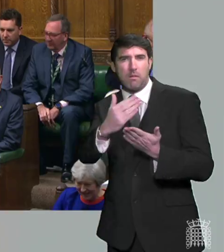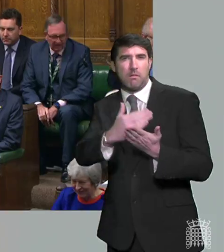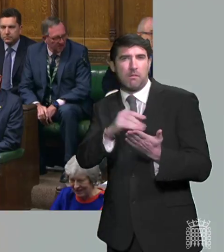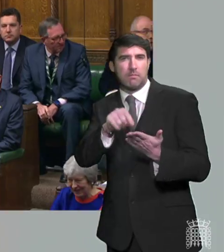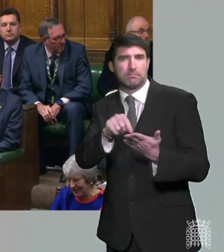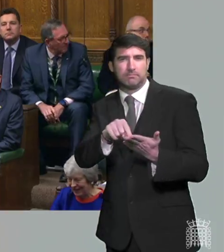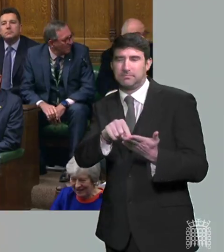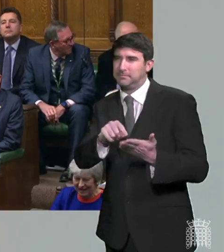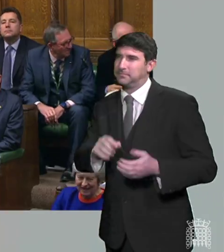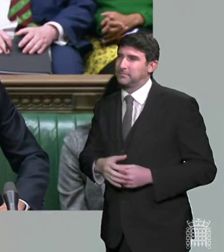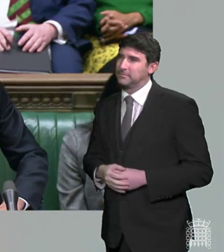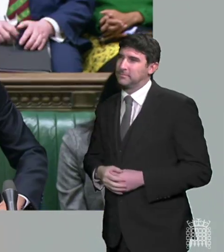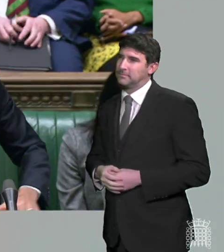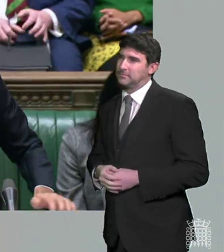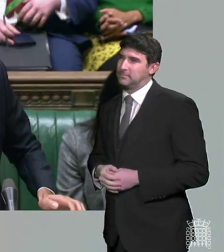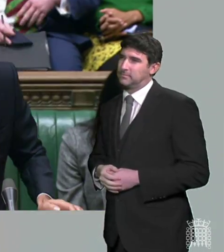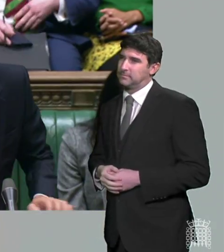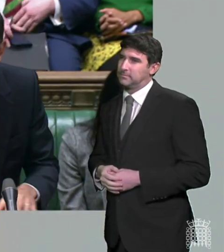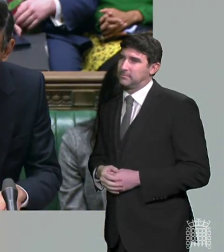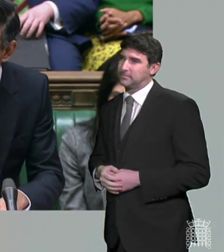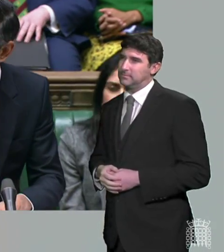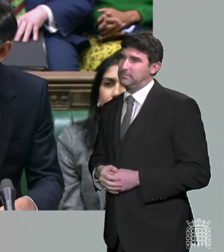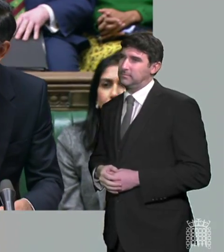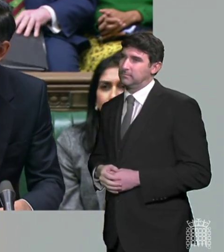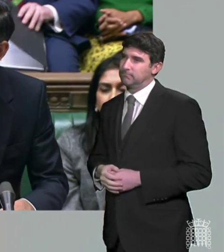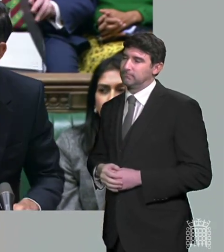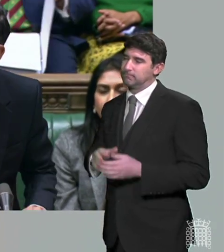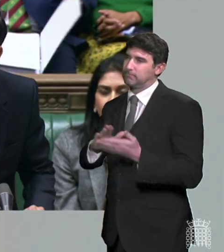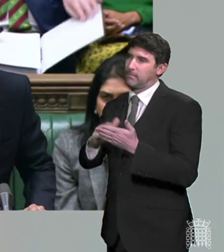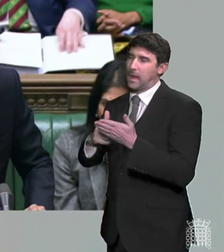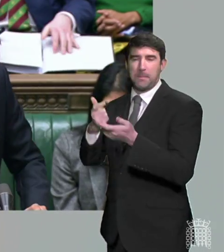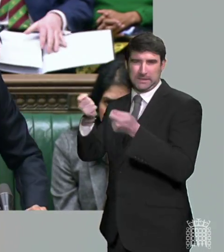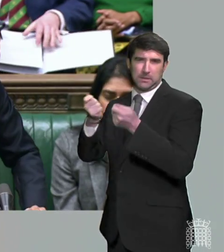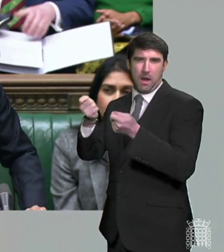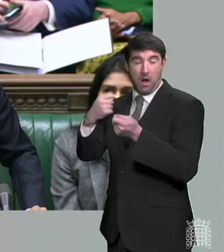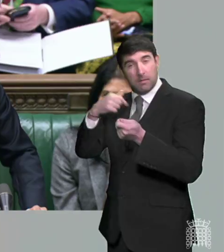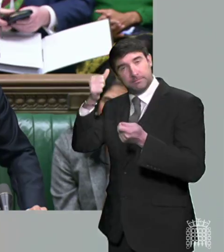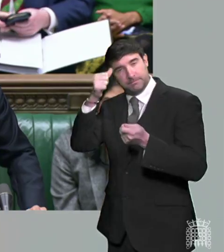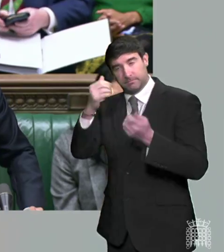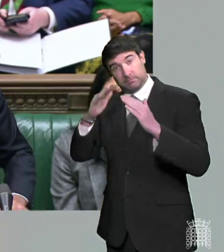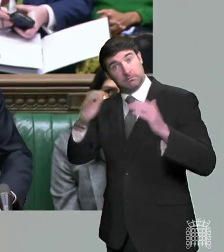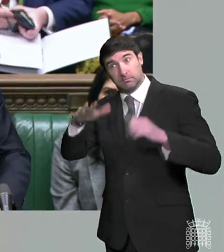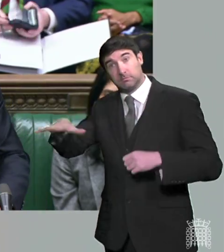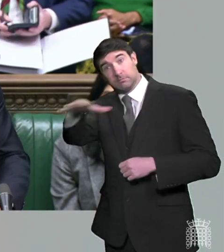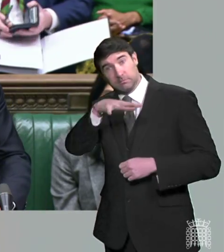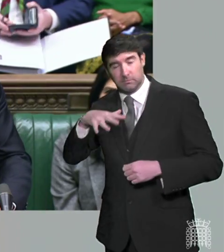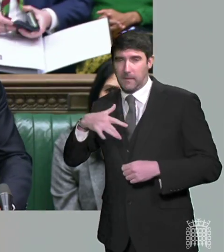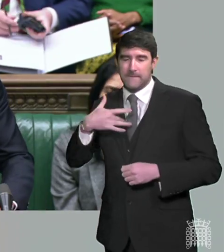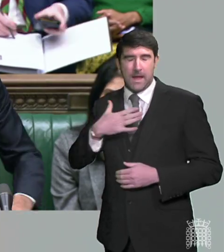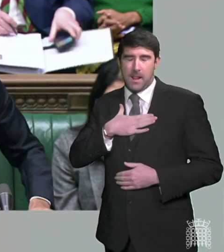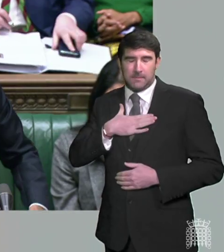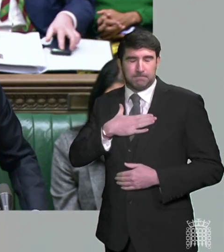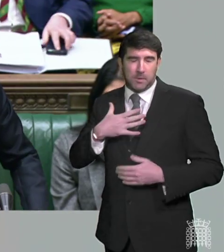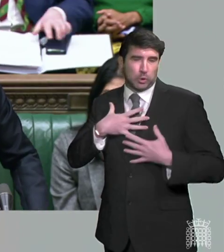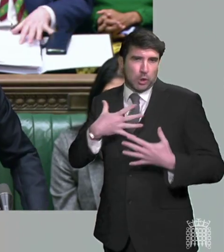I know Members across the House will be as shocked and appalled as I am about the case of David Carrick.